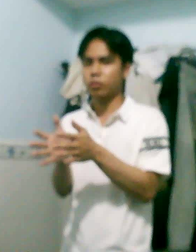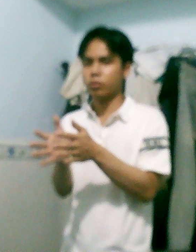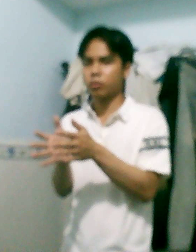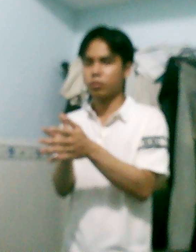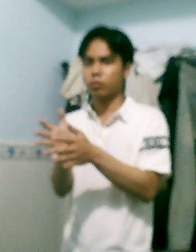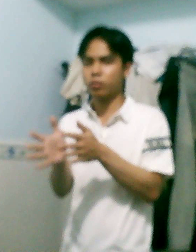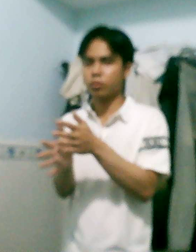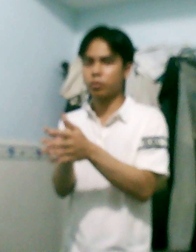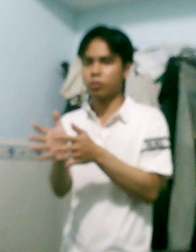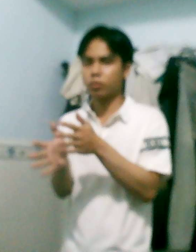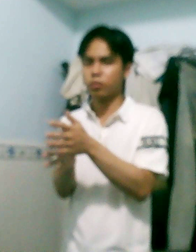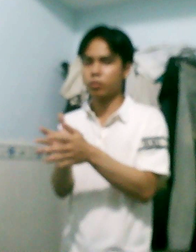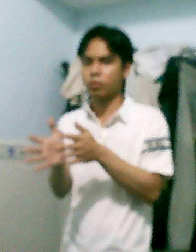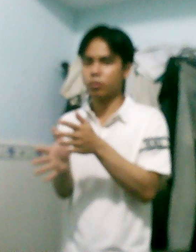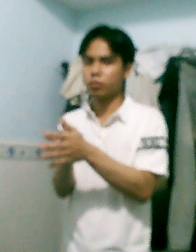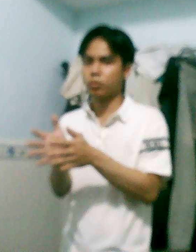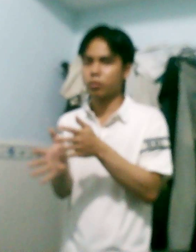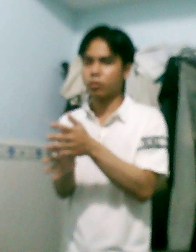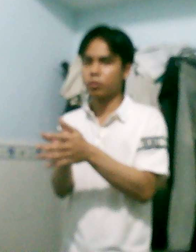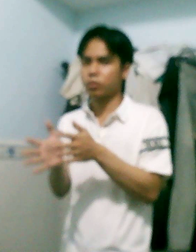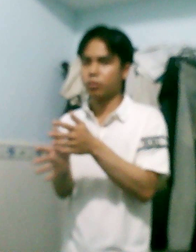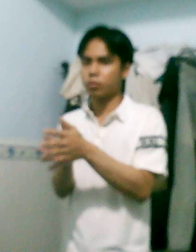ngon ngu ki hieu